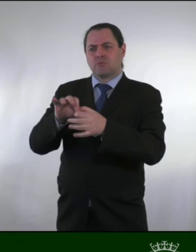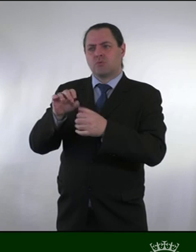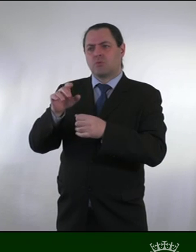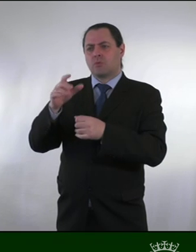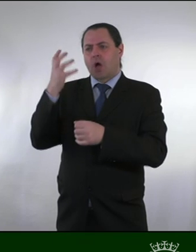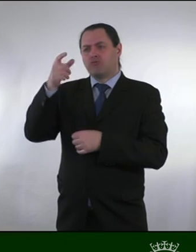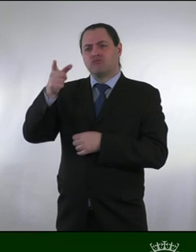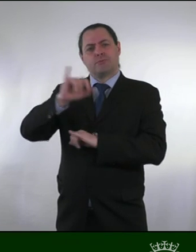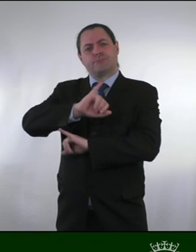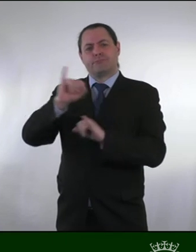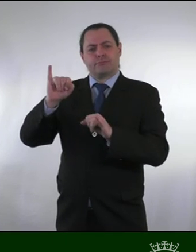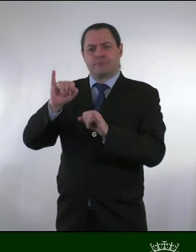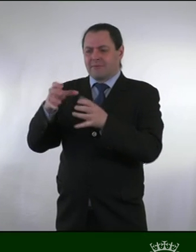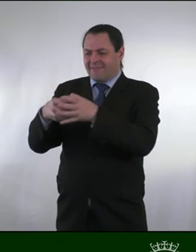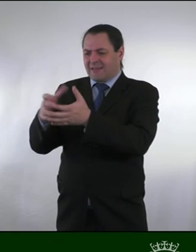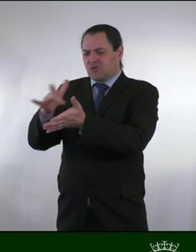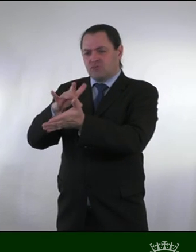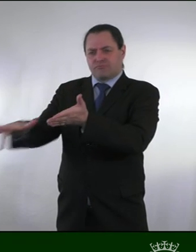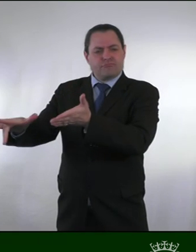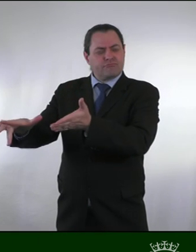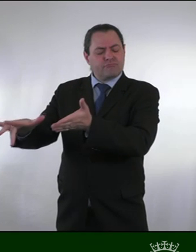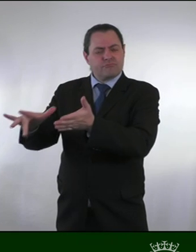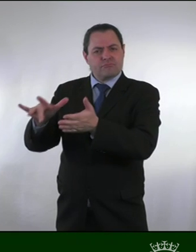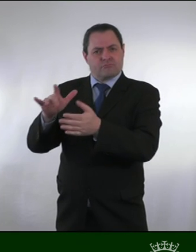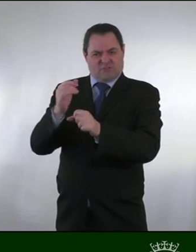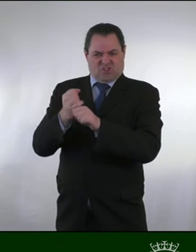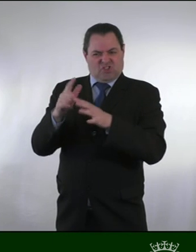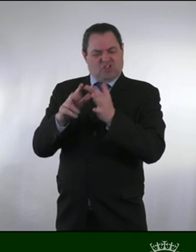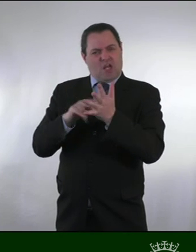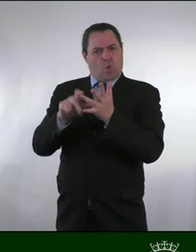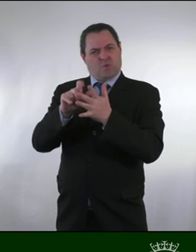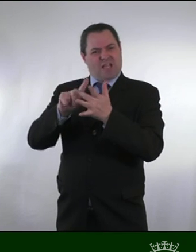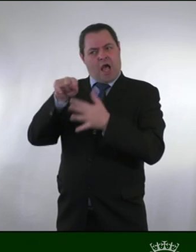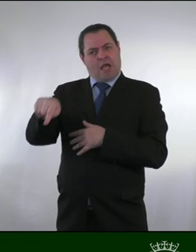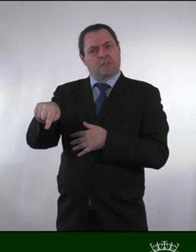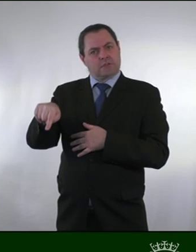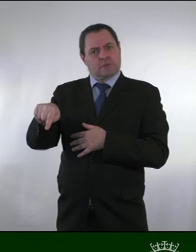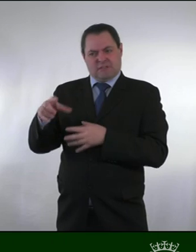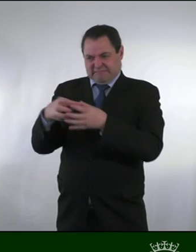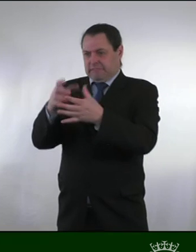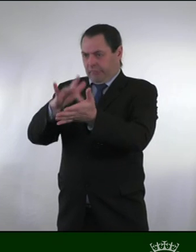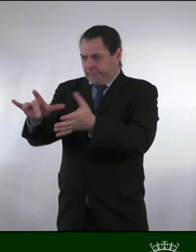Genocide is not a matter of history; it is happening in our world right now.